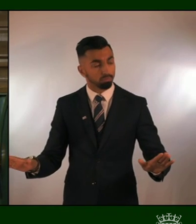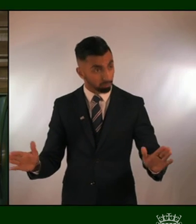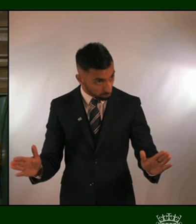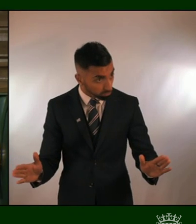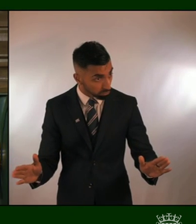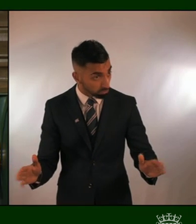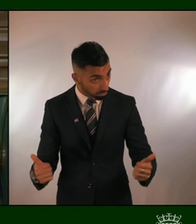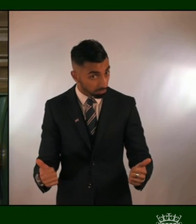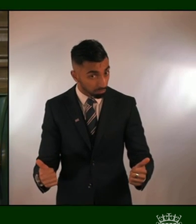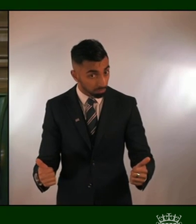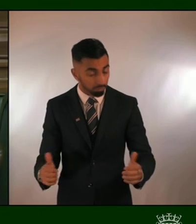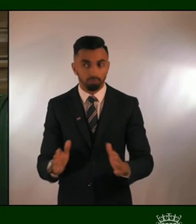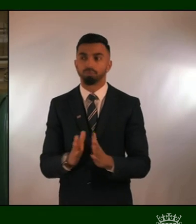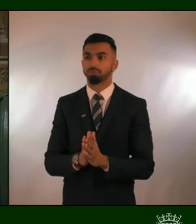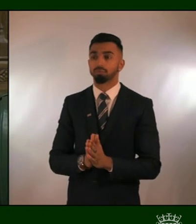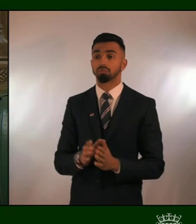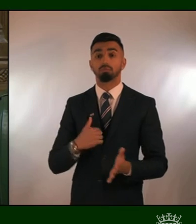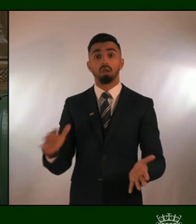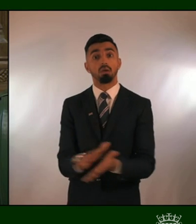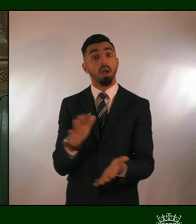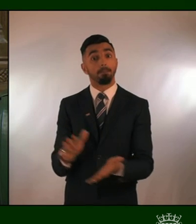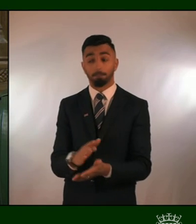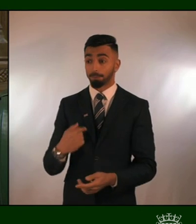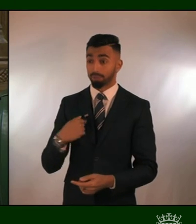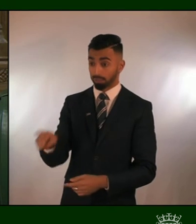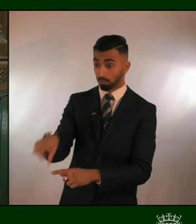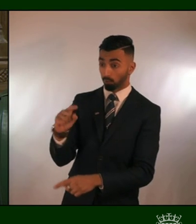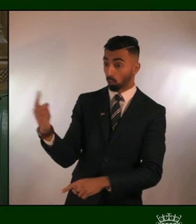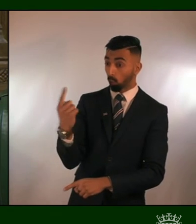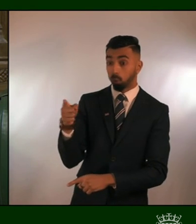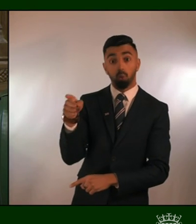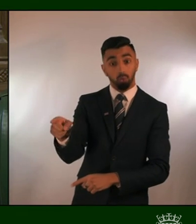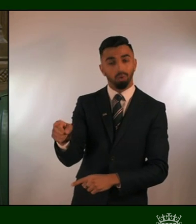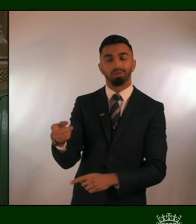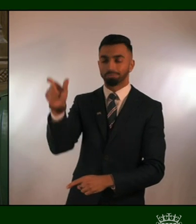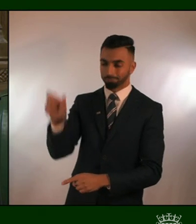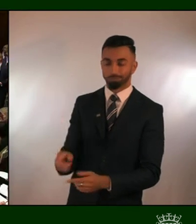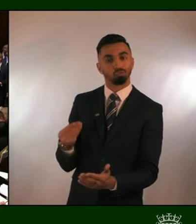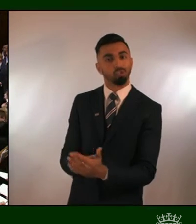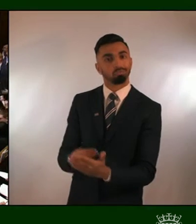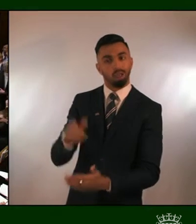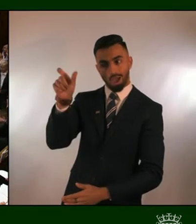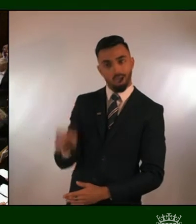It gives me great pleasure to call, to deliver his Budget statement, Mr Chancellor of the Exchequer.